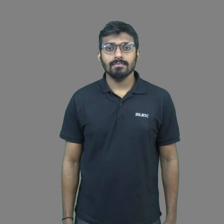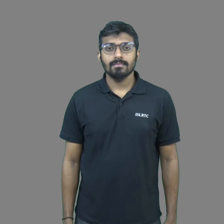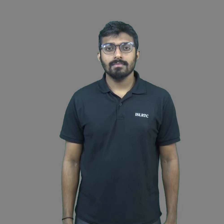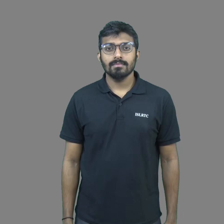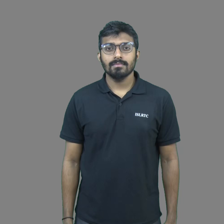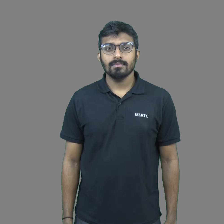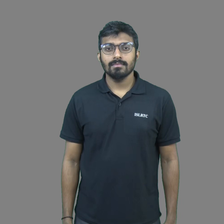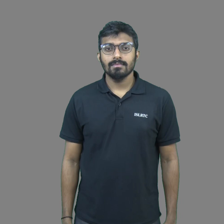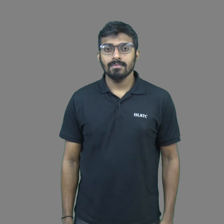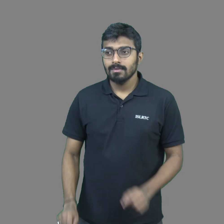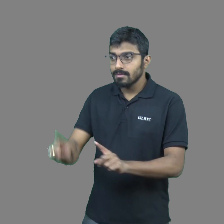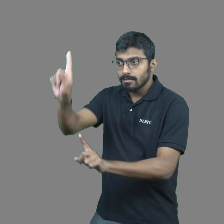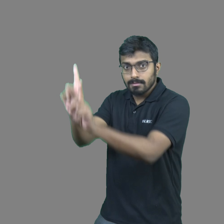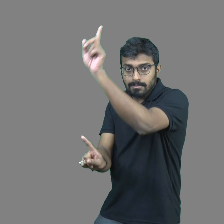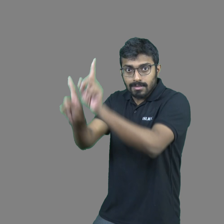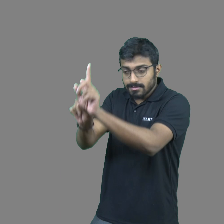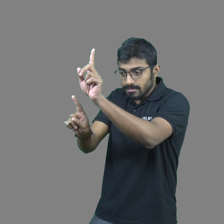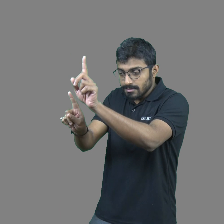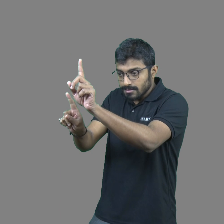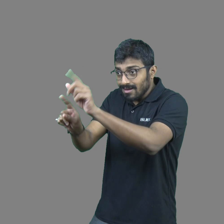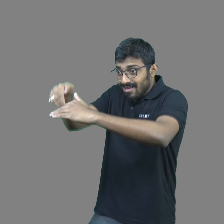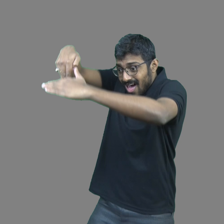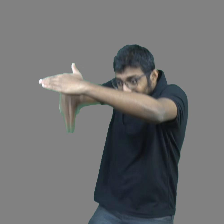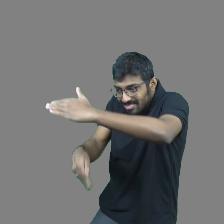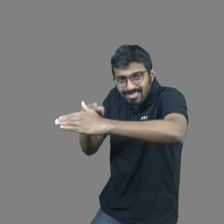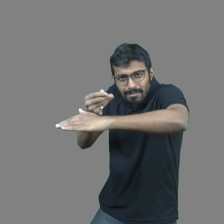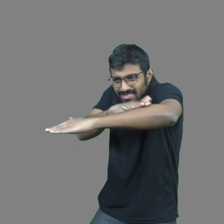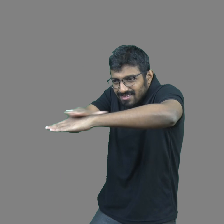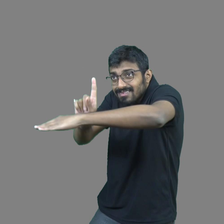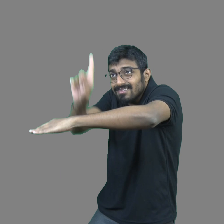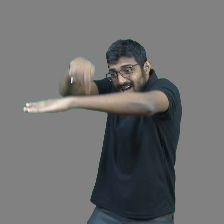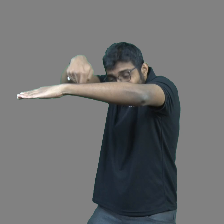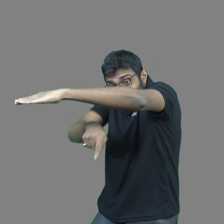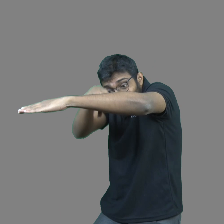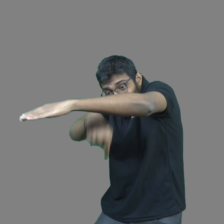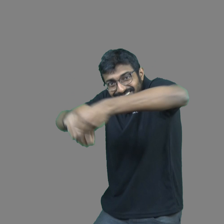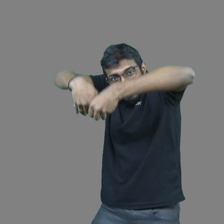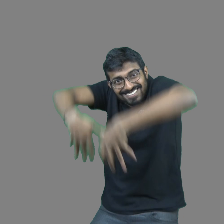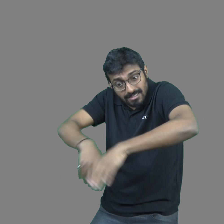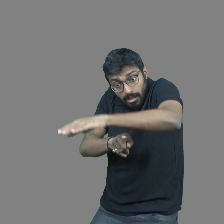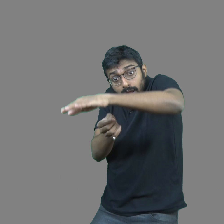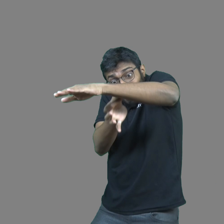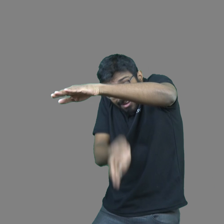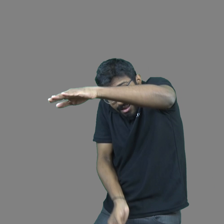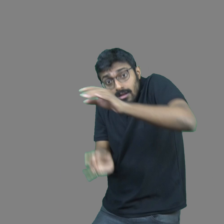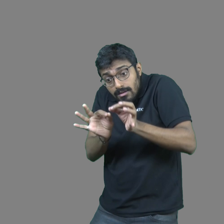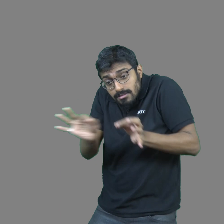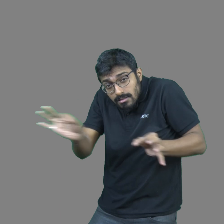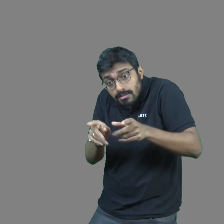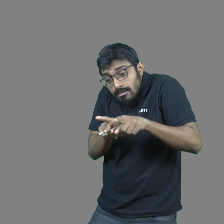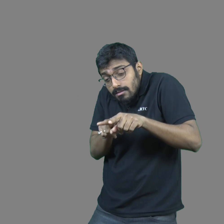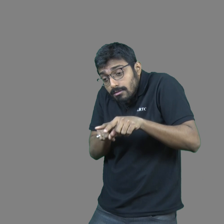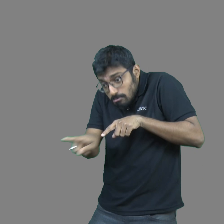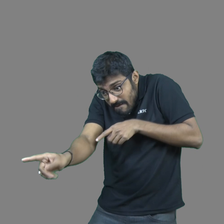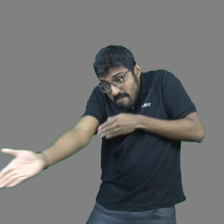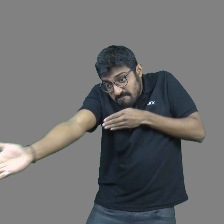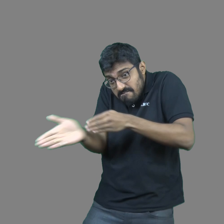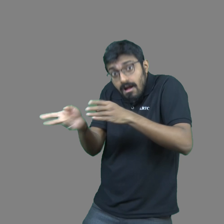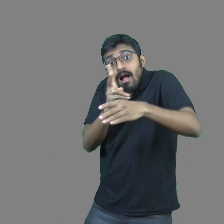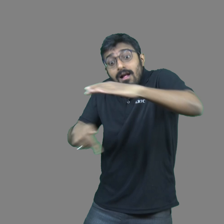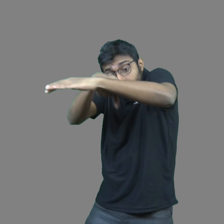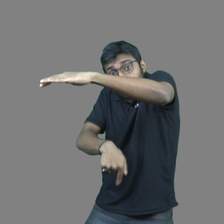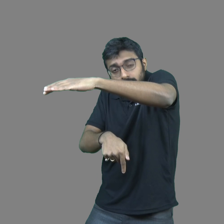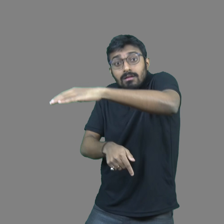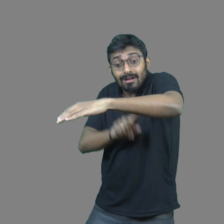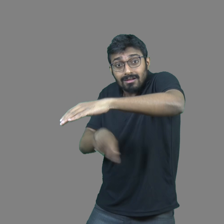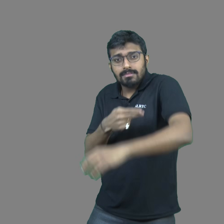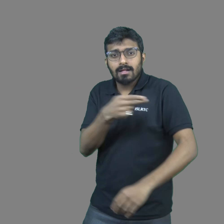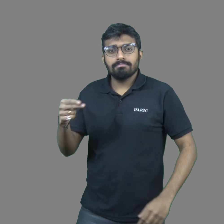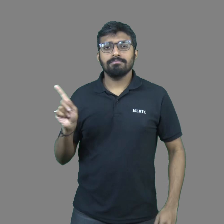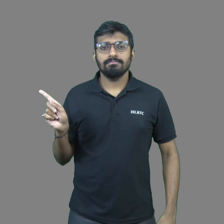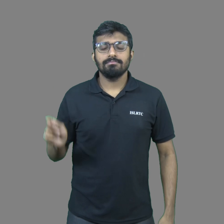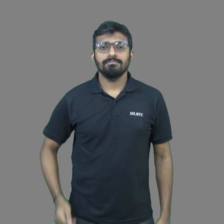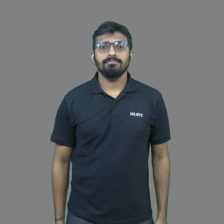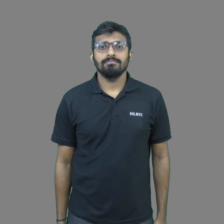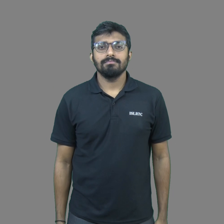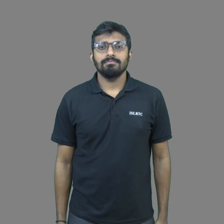Deep Rooted